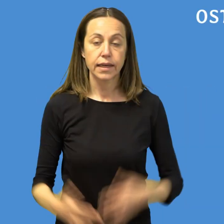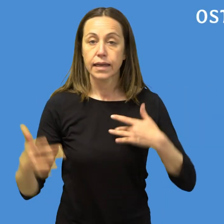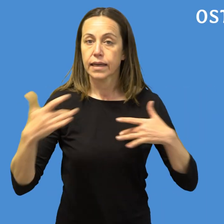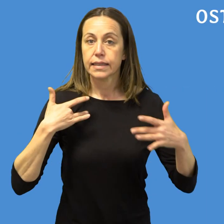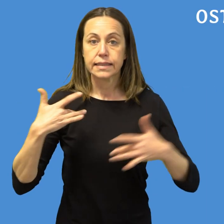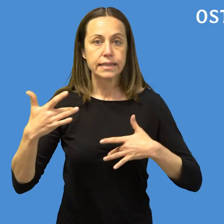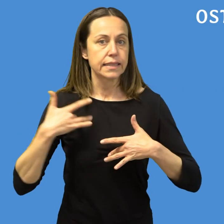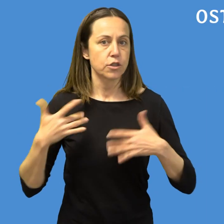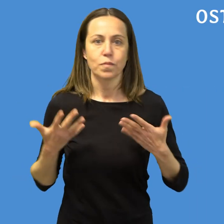síntoma